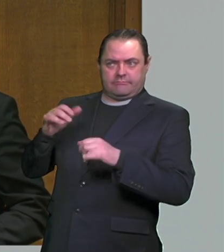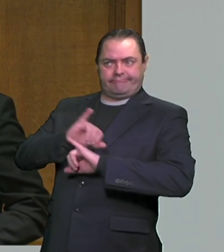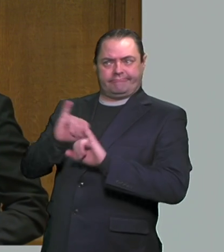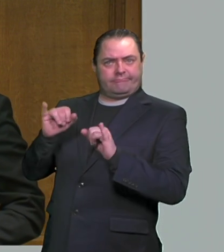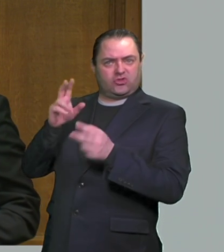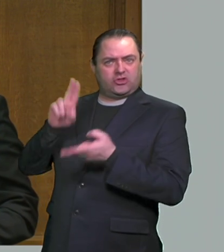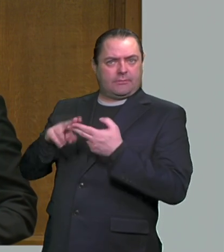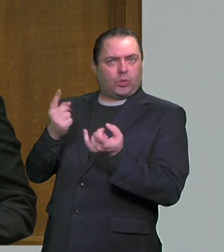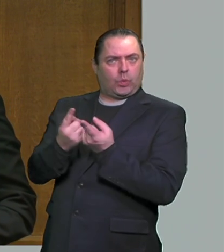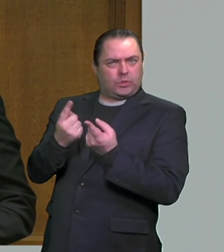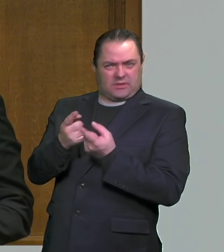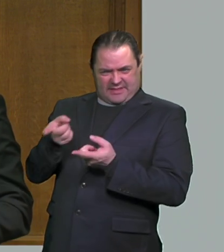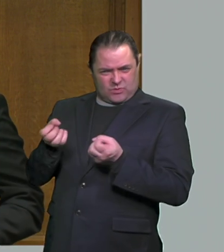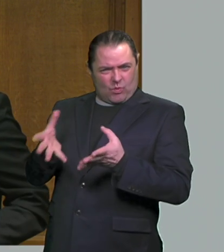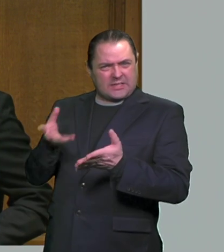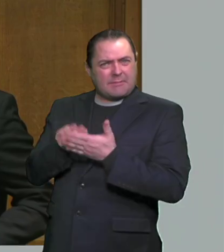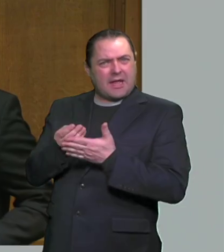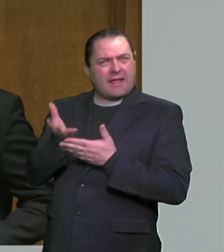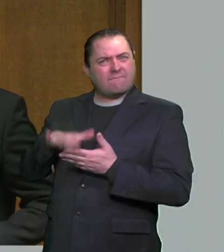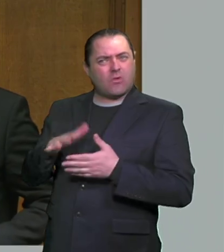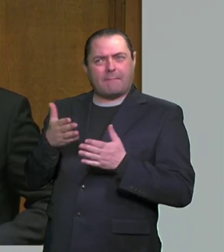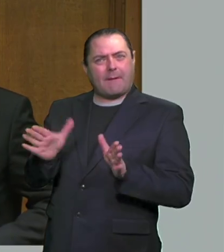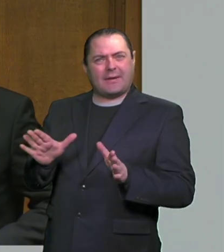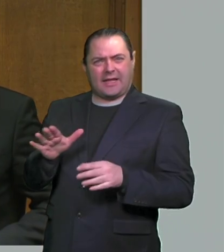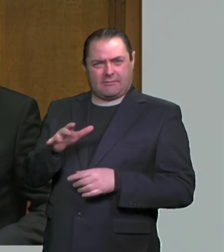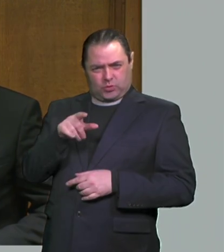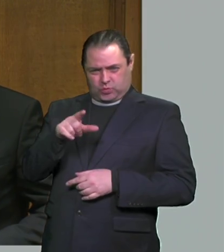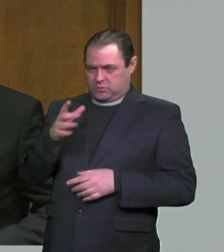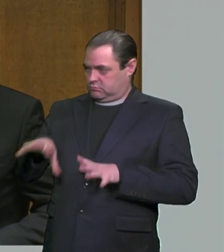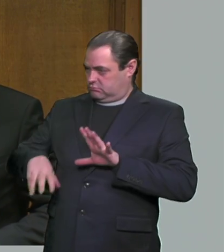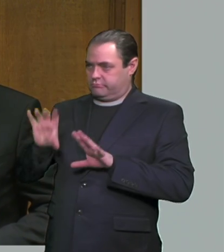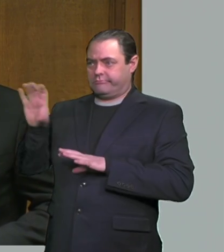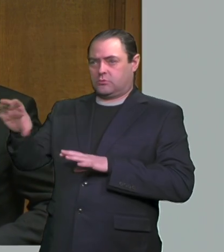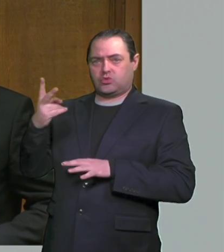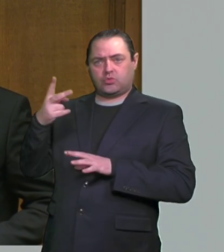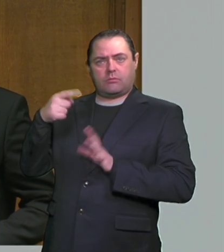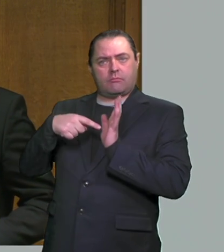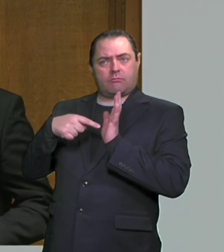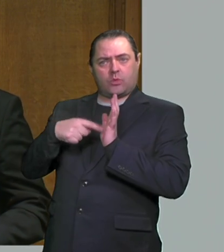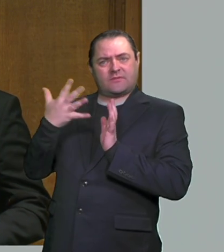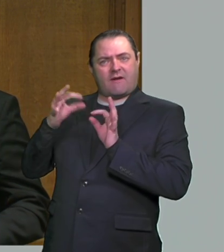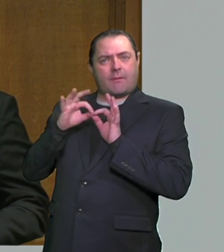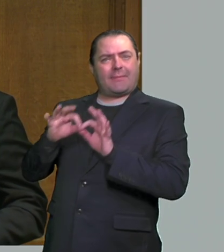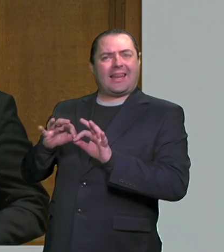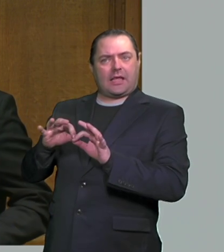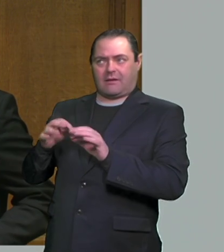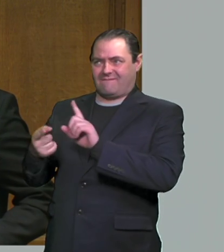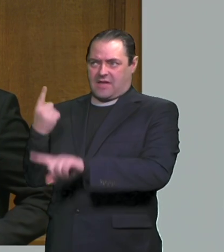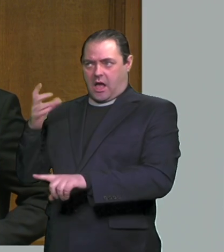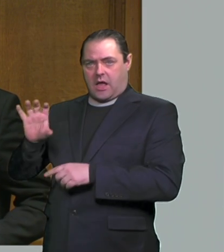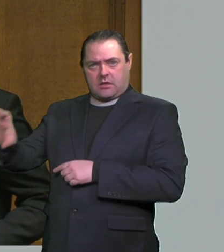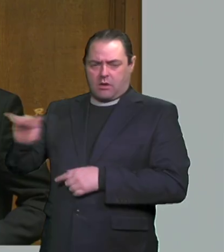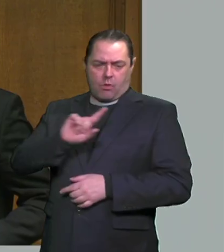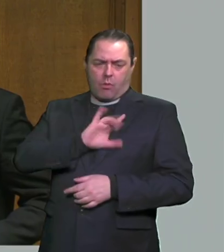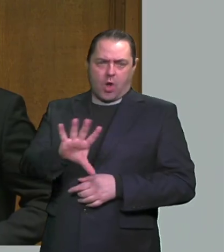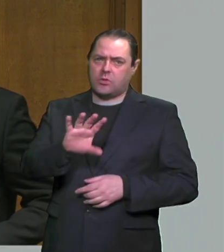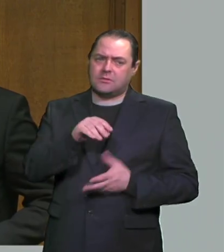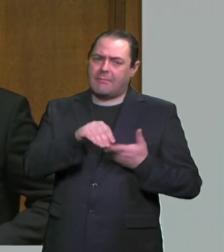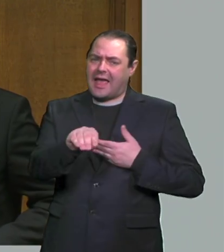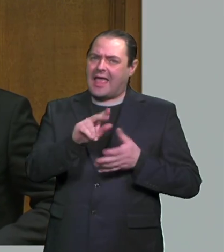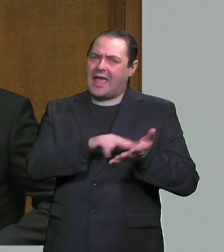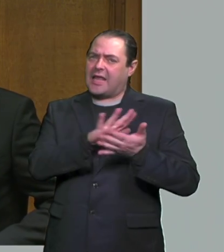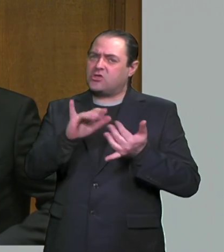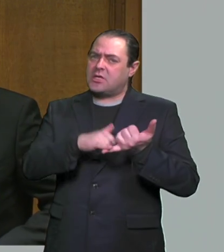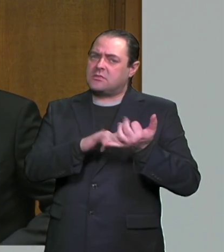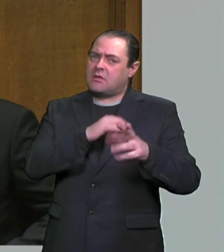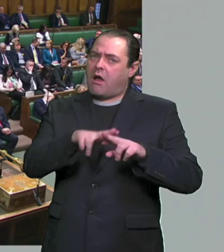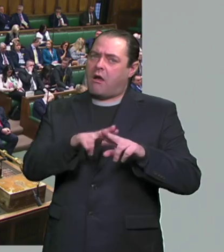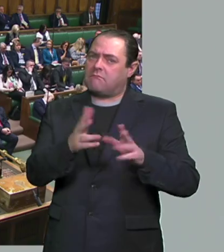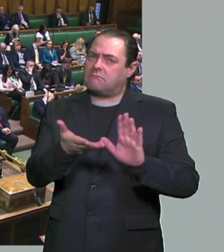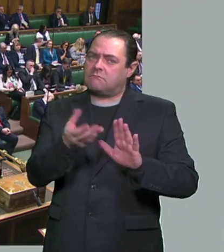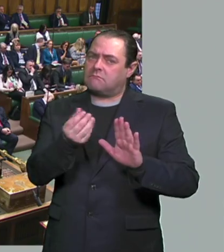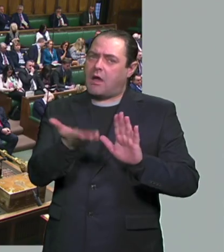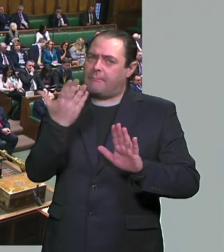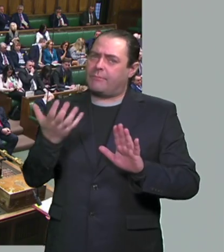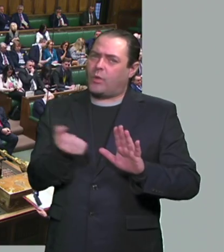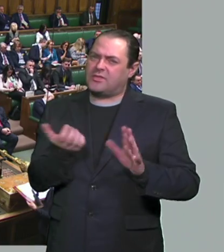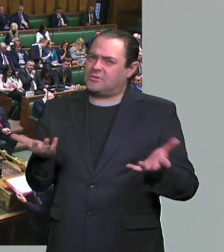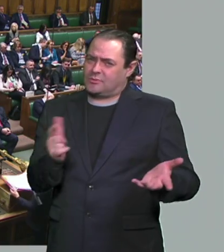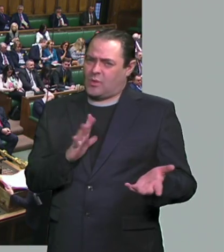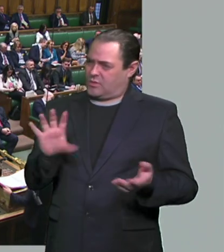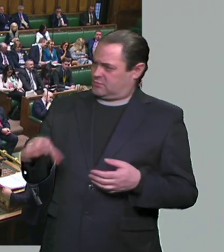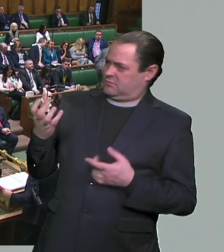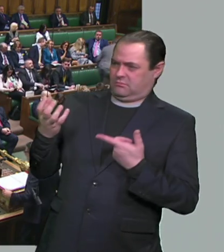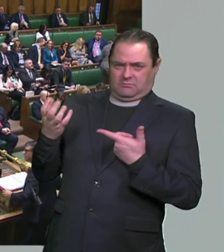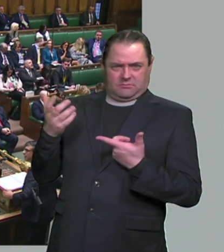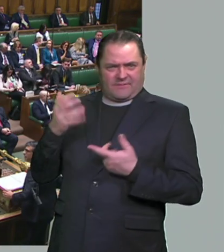My question is simple: if he can find £2.3 billion to pay a fine, why can he not pay NHS workers and others the pay increases they deserve?